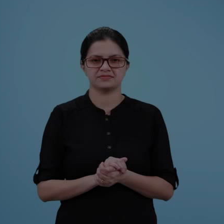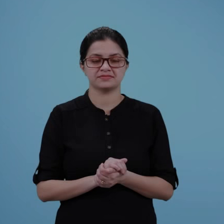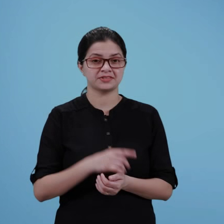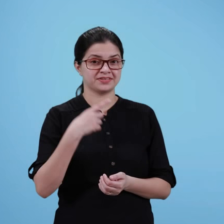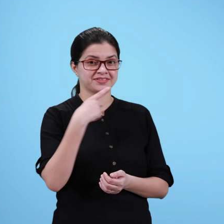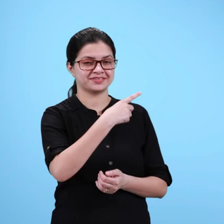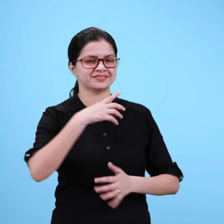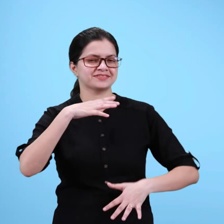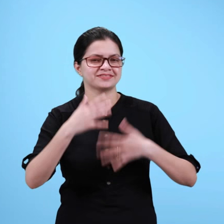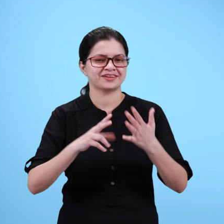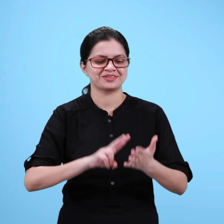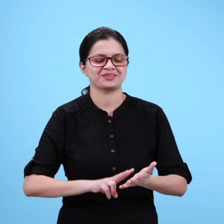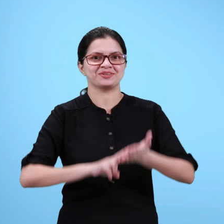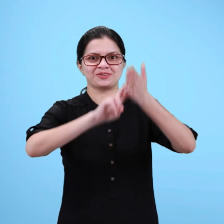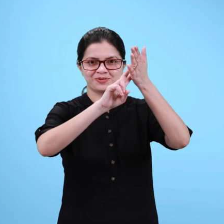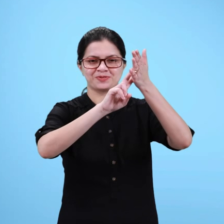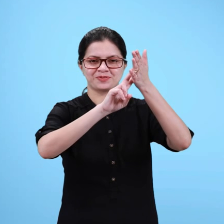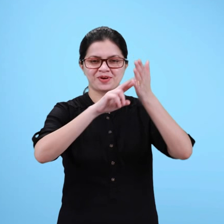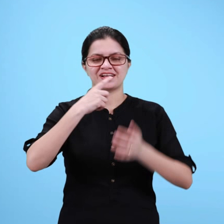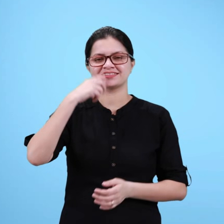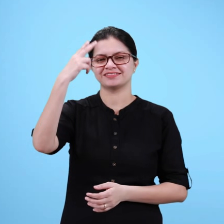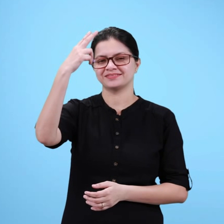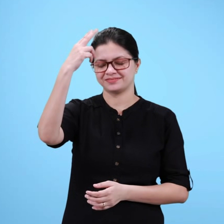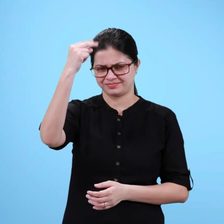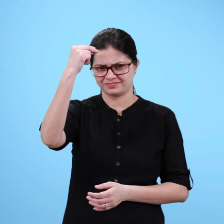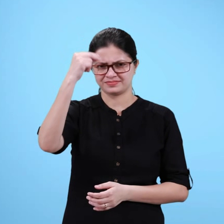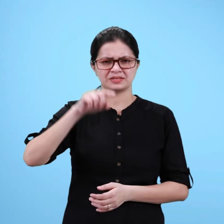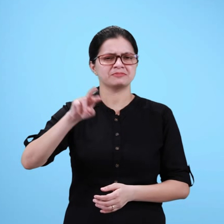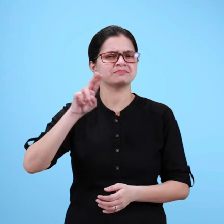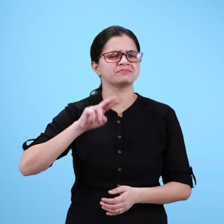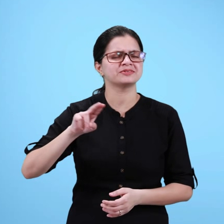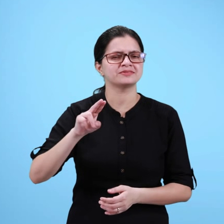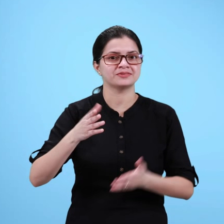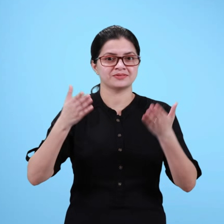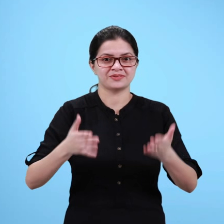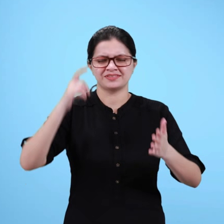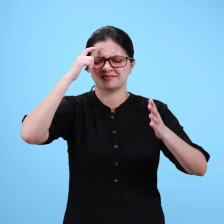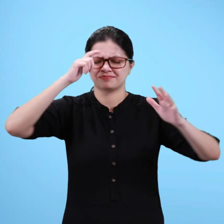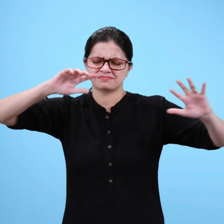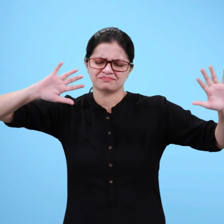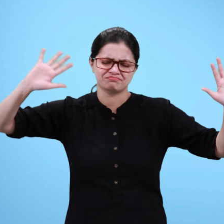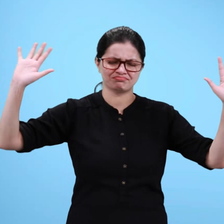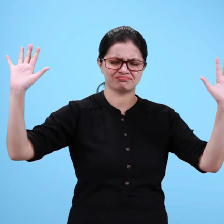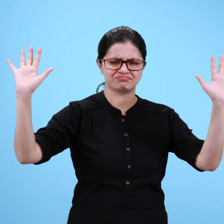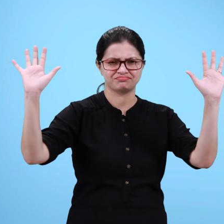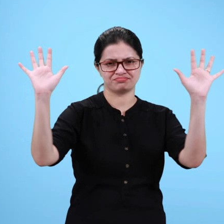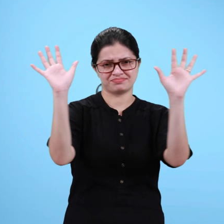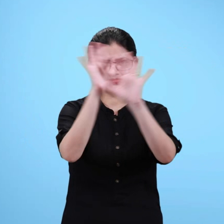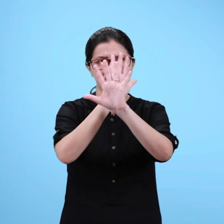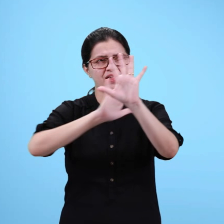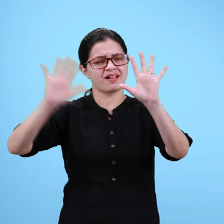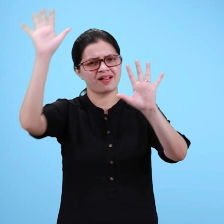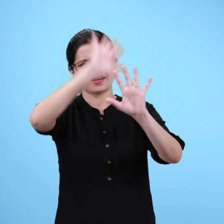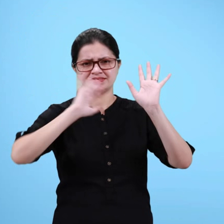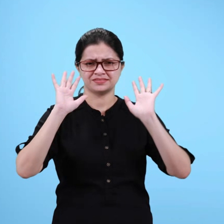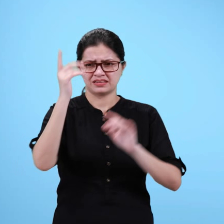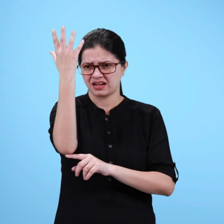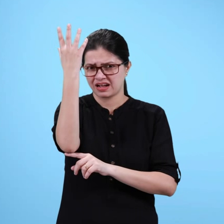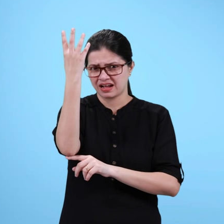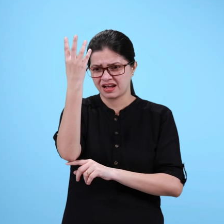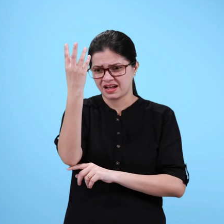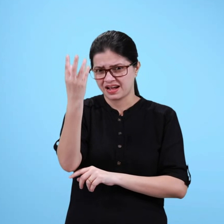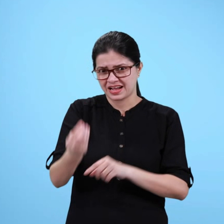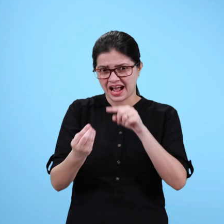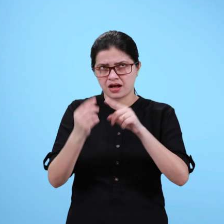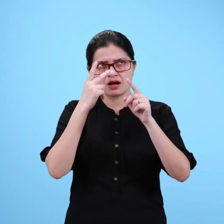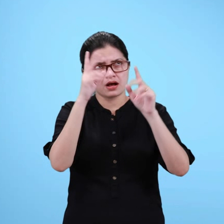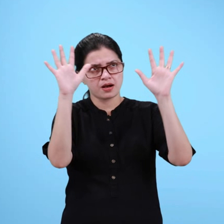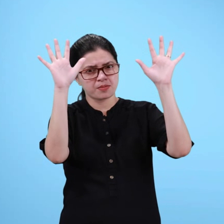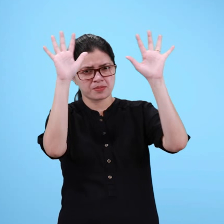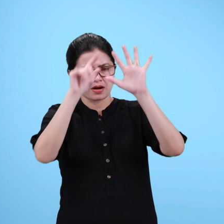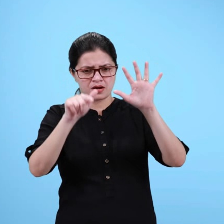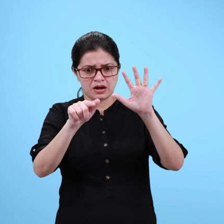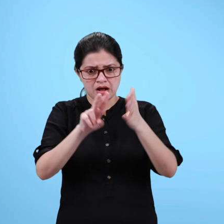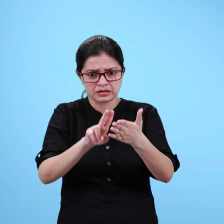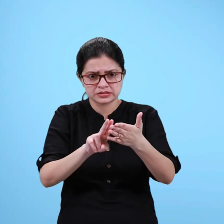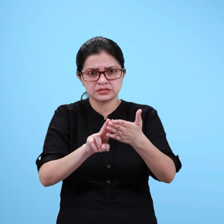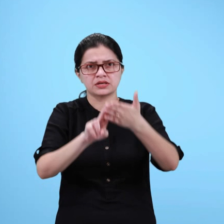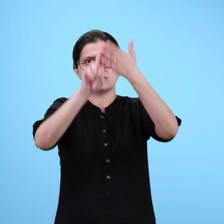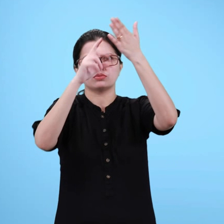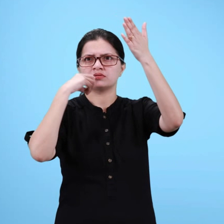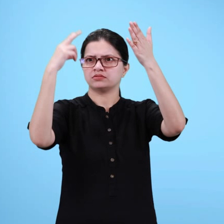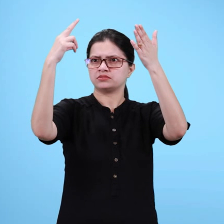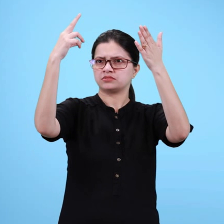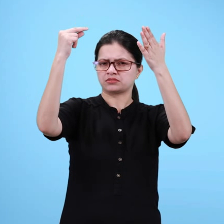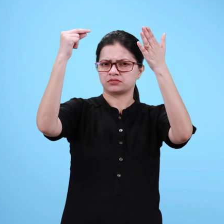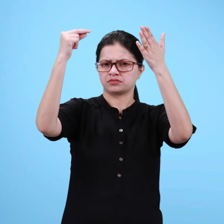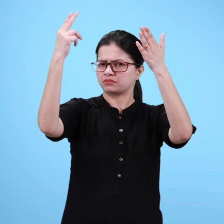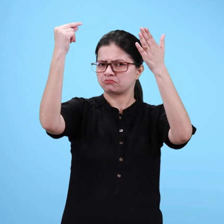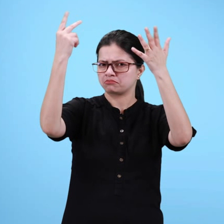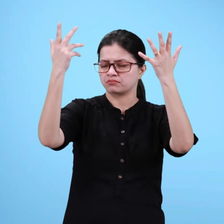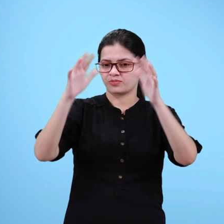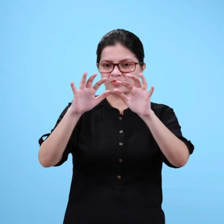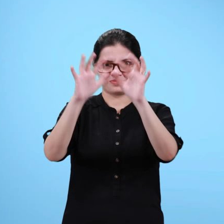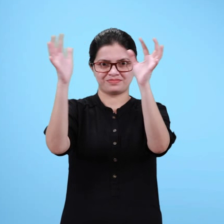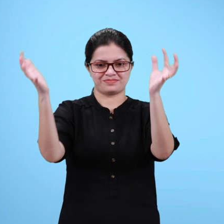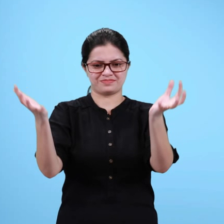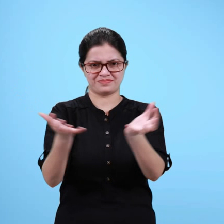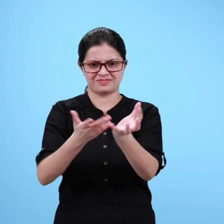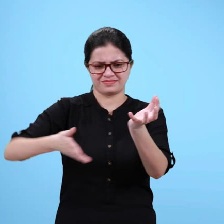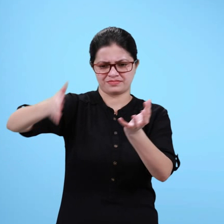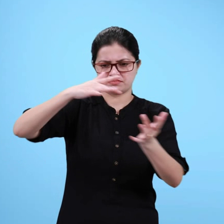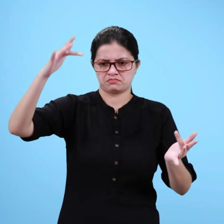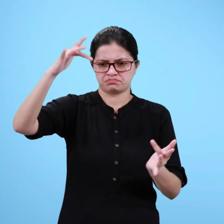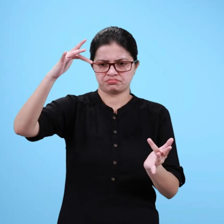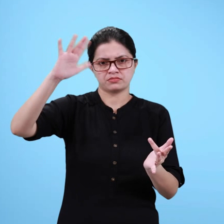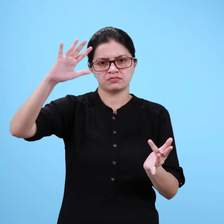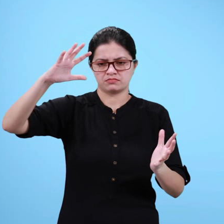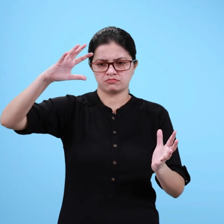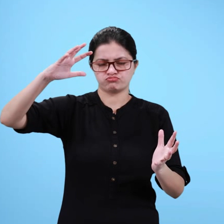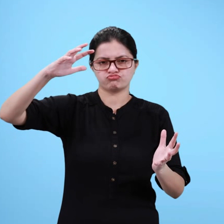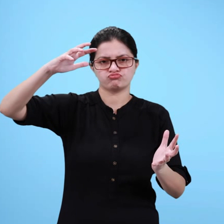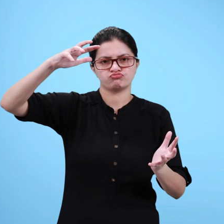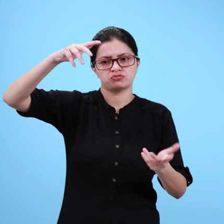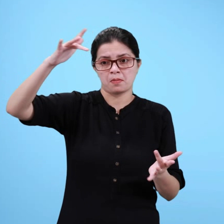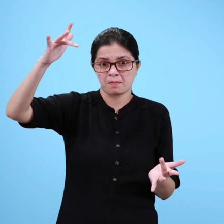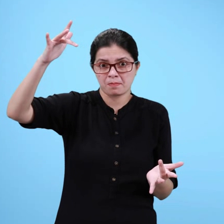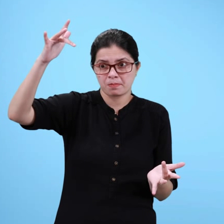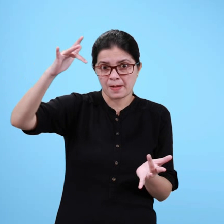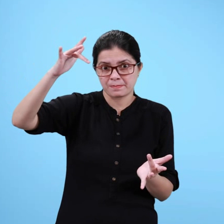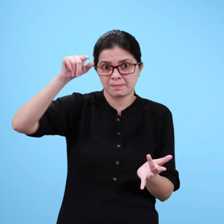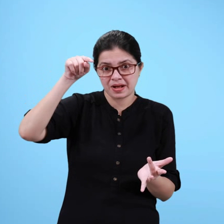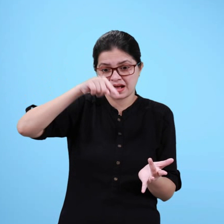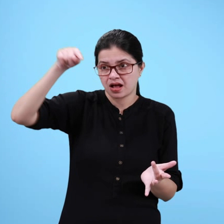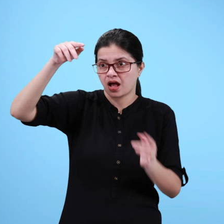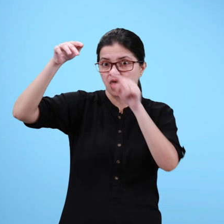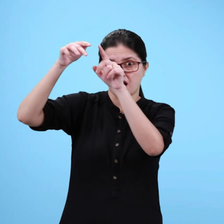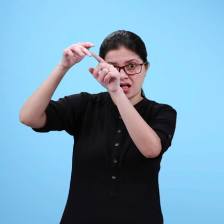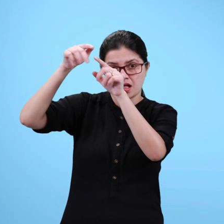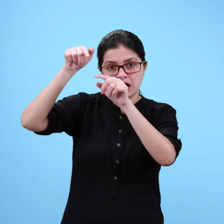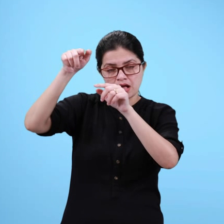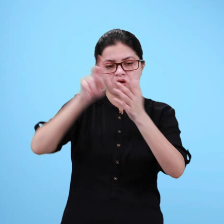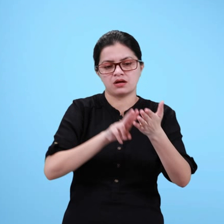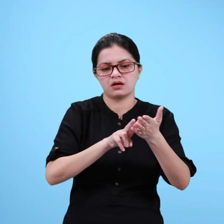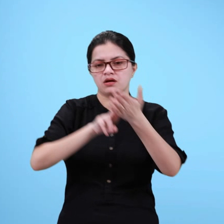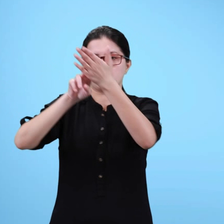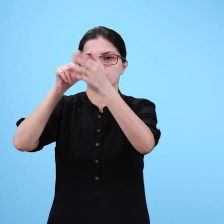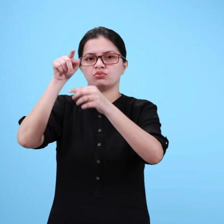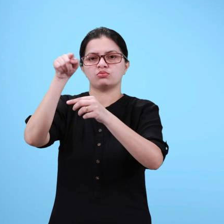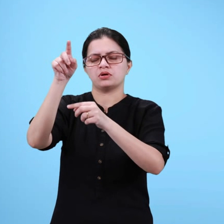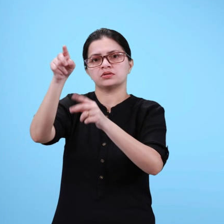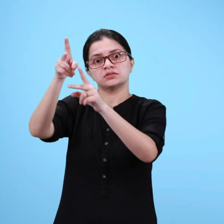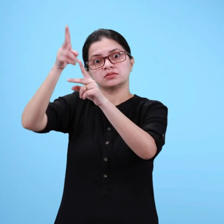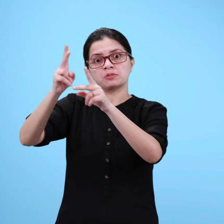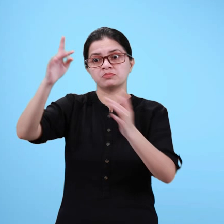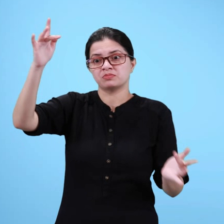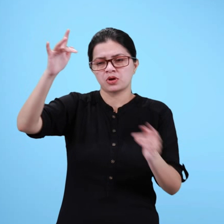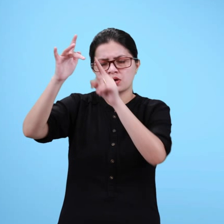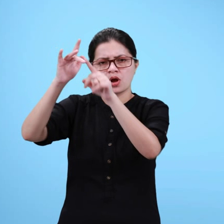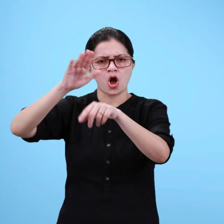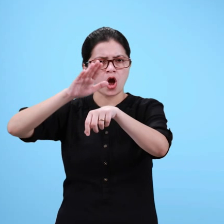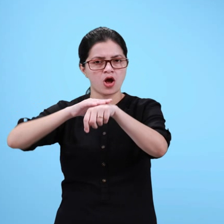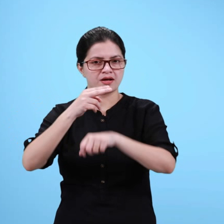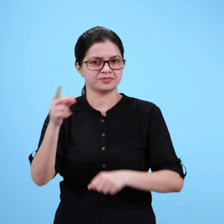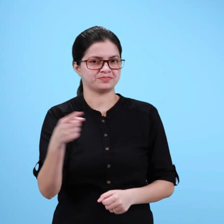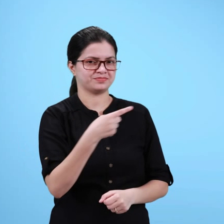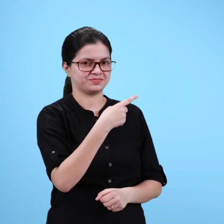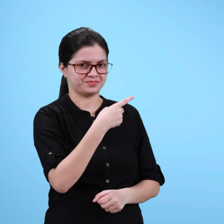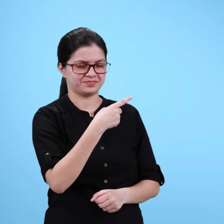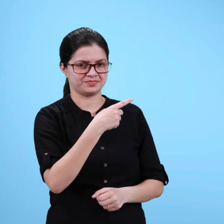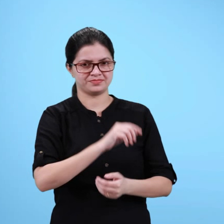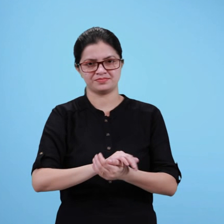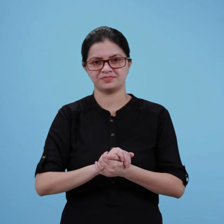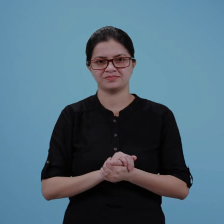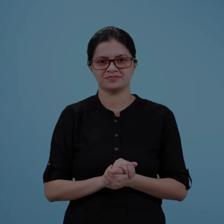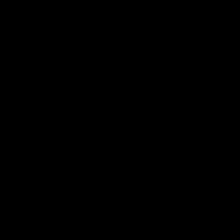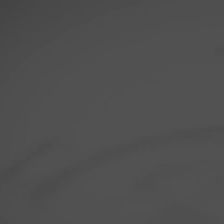North Star, Pole Star This sign means north star or pole star. The North star indicates the north direction. It always remains in the same position in the sky above the north pole. It is also called the Pole Star.